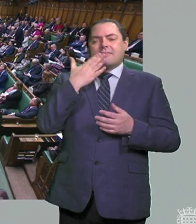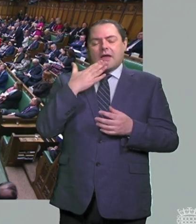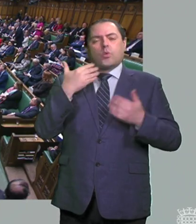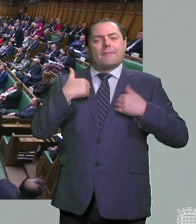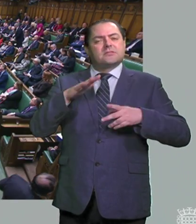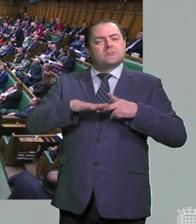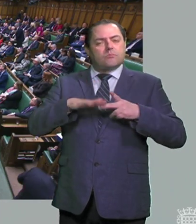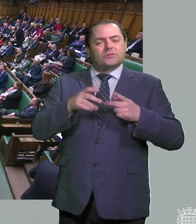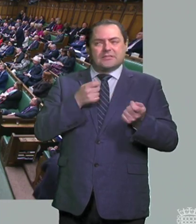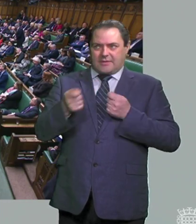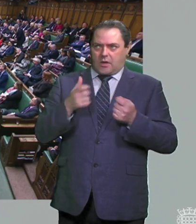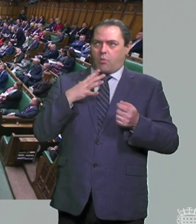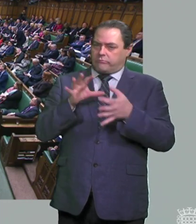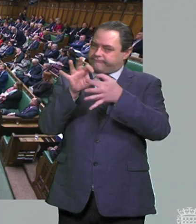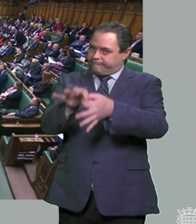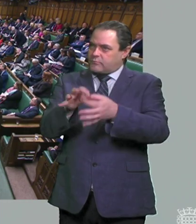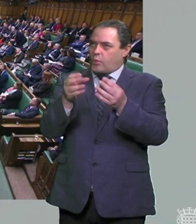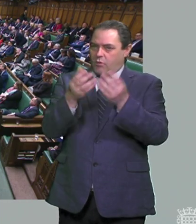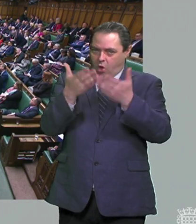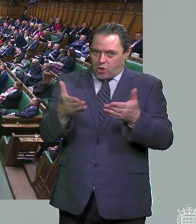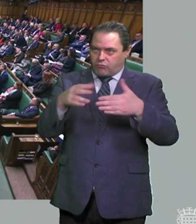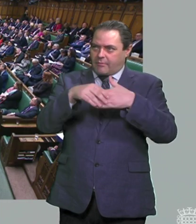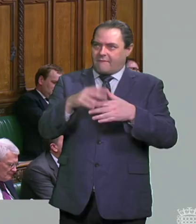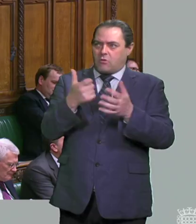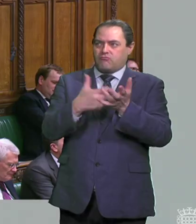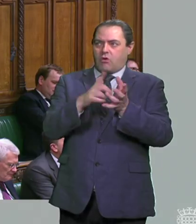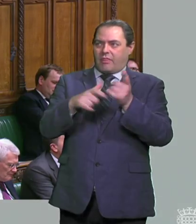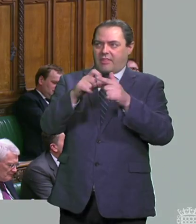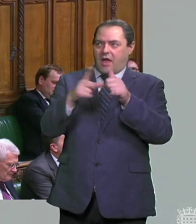I would like to associate myself with the words of the honourable Member for Rhondda .